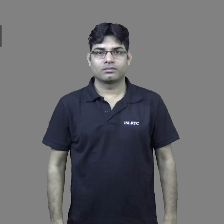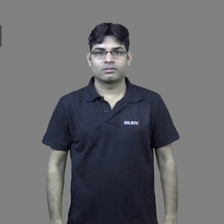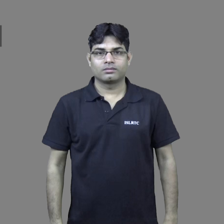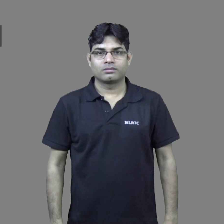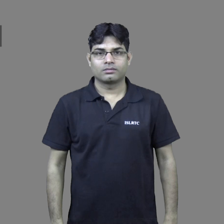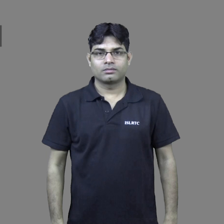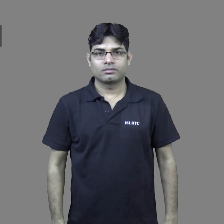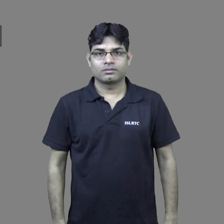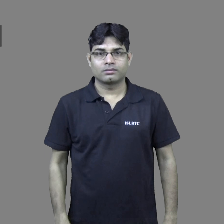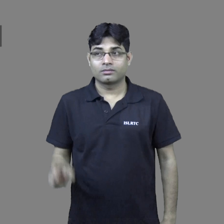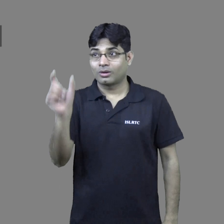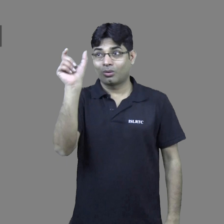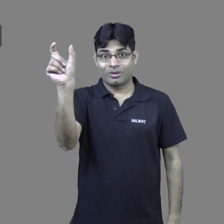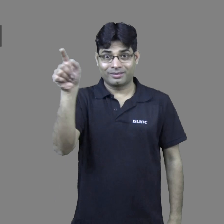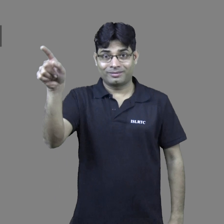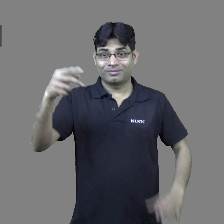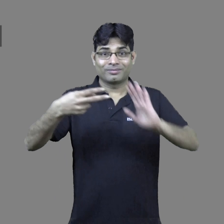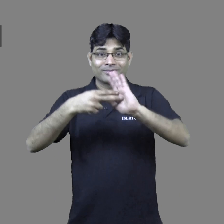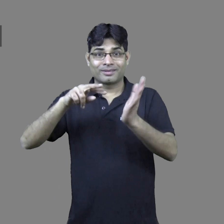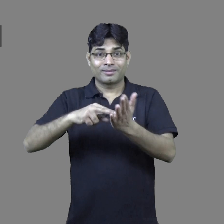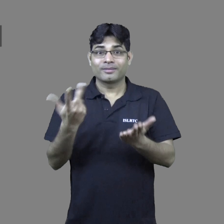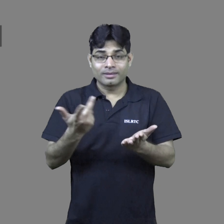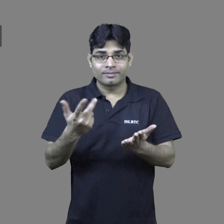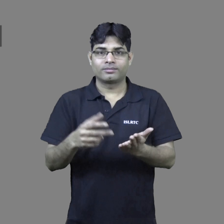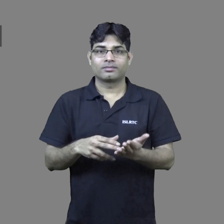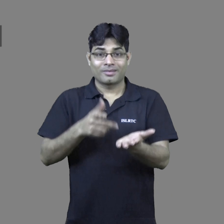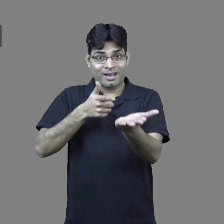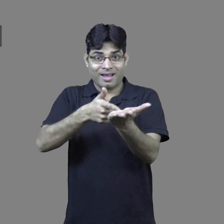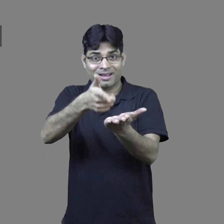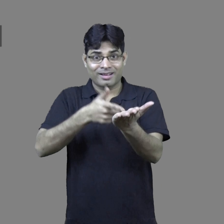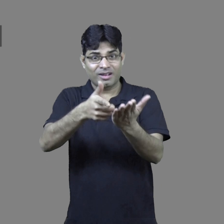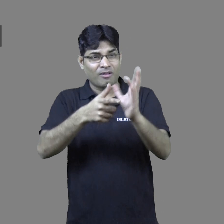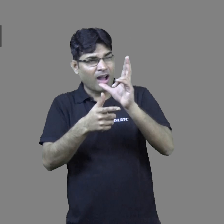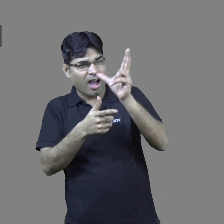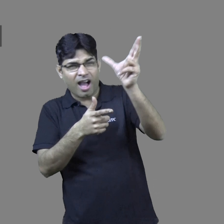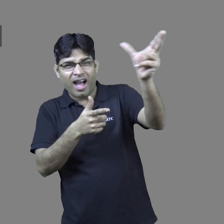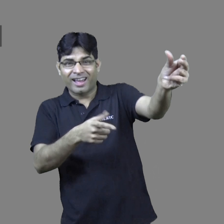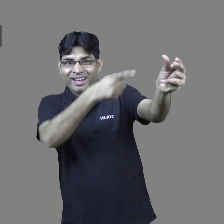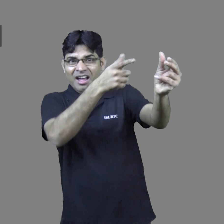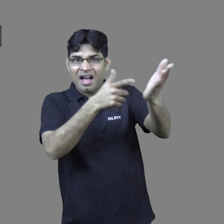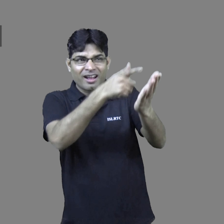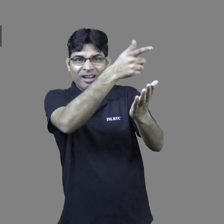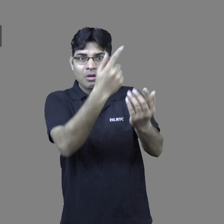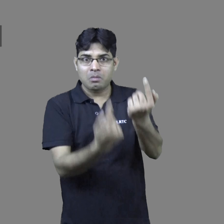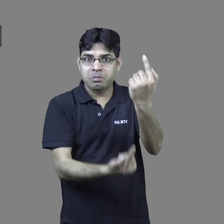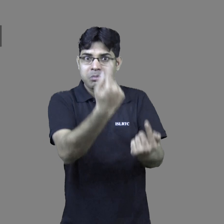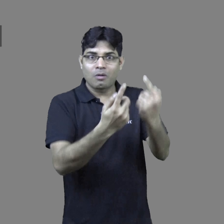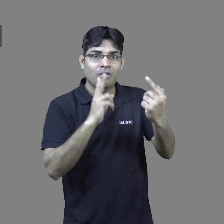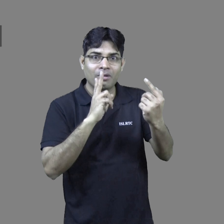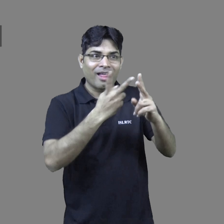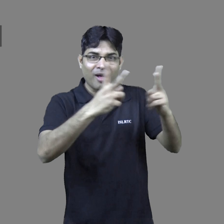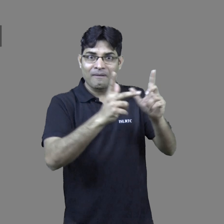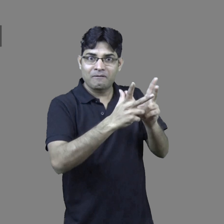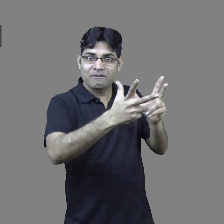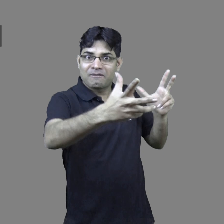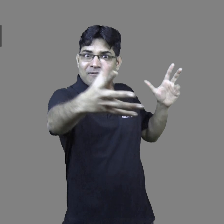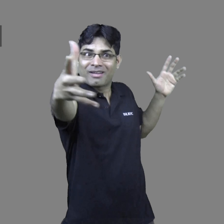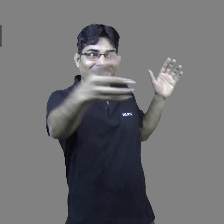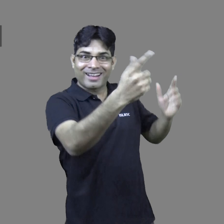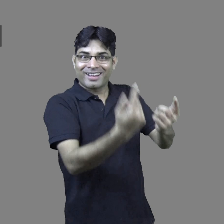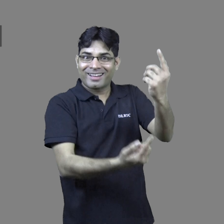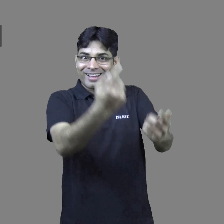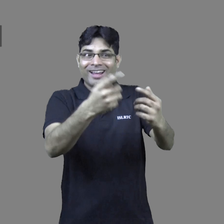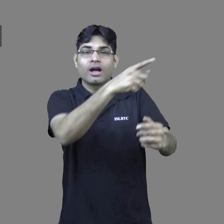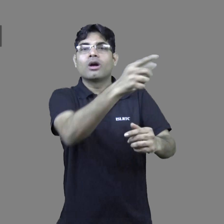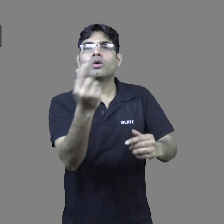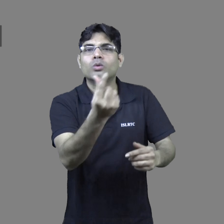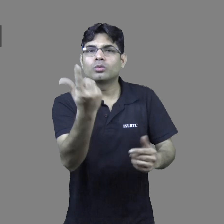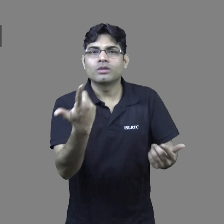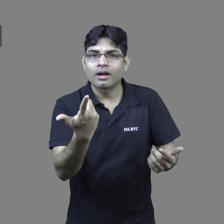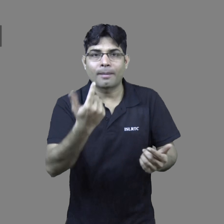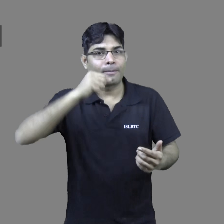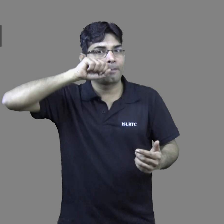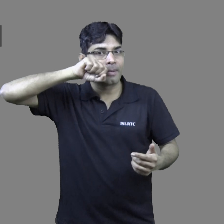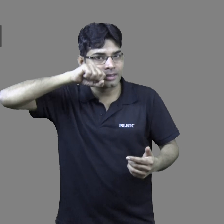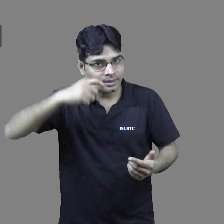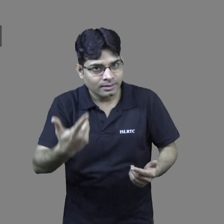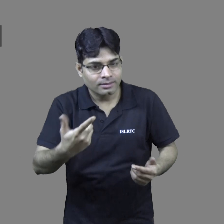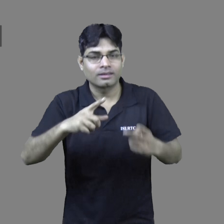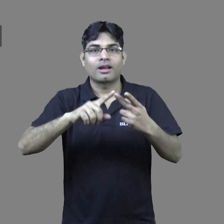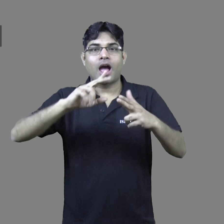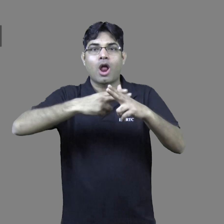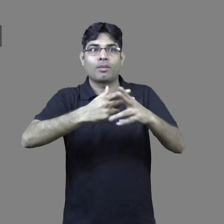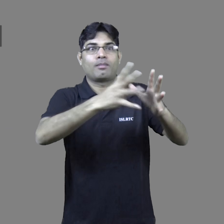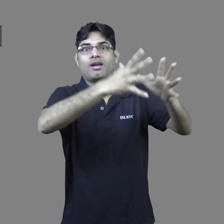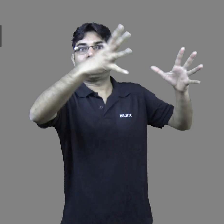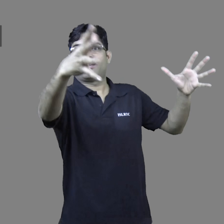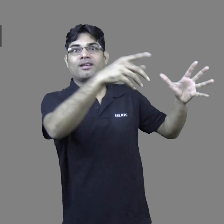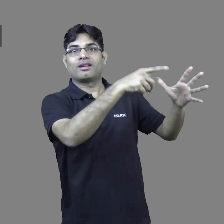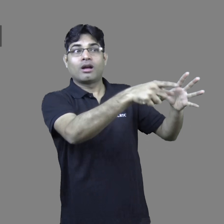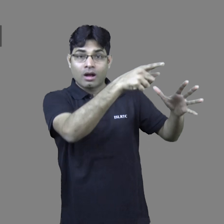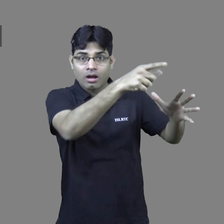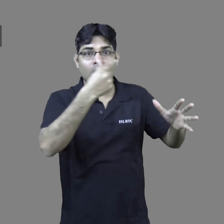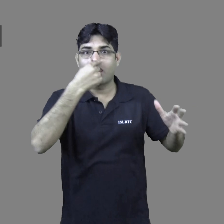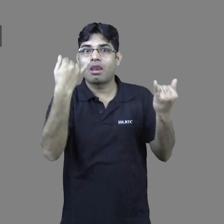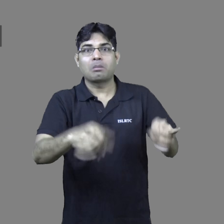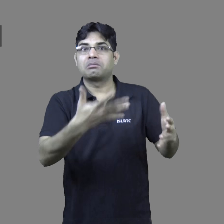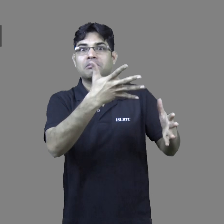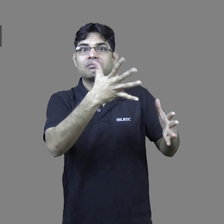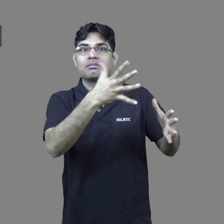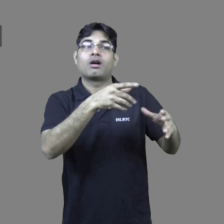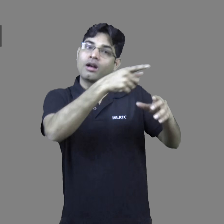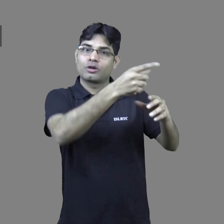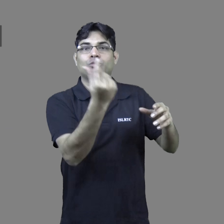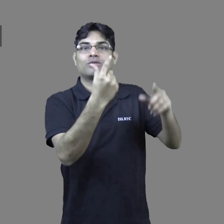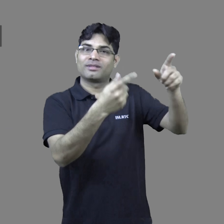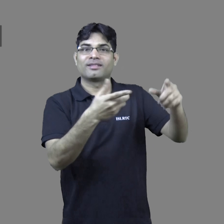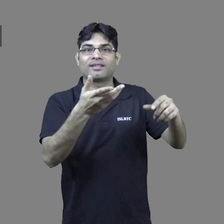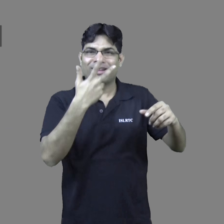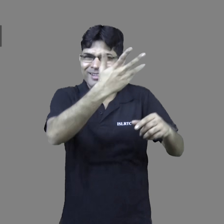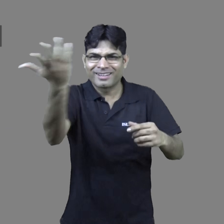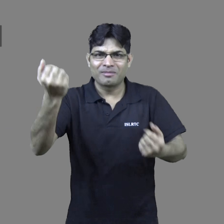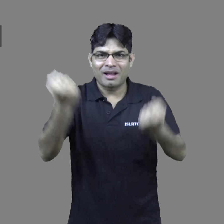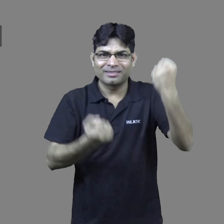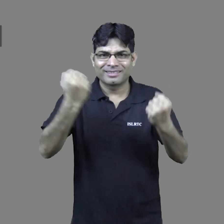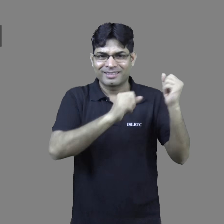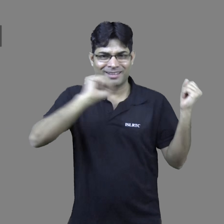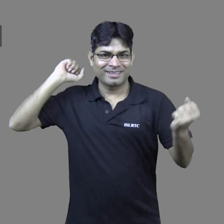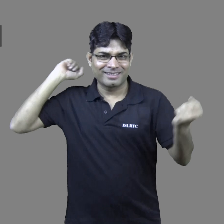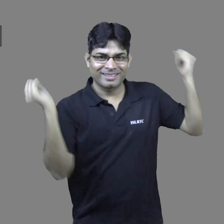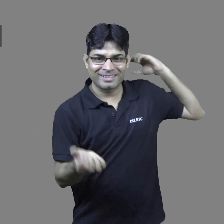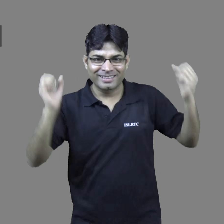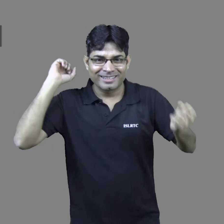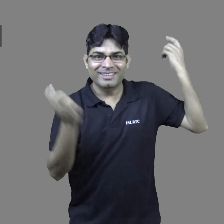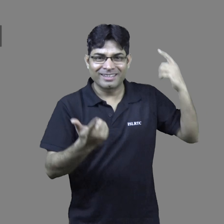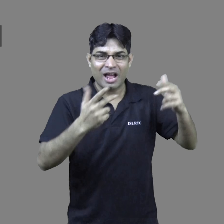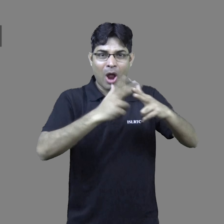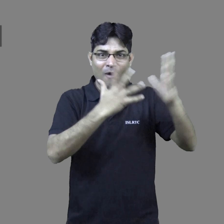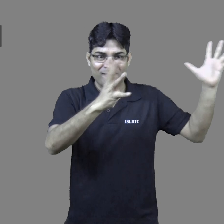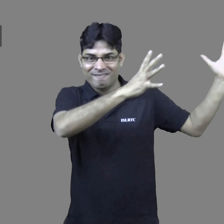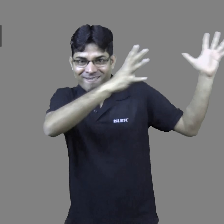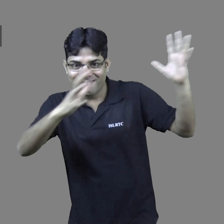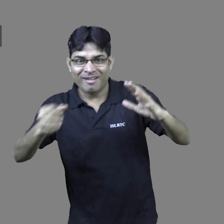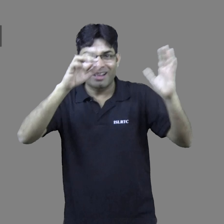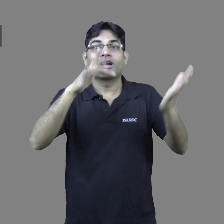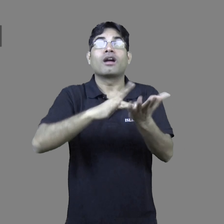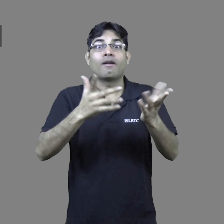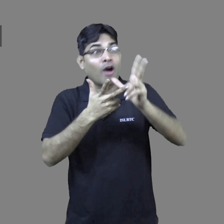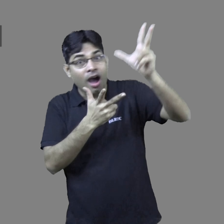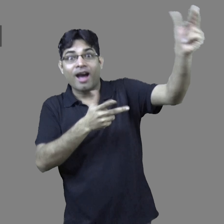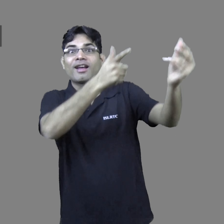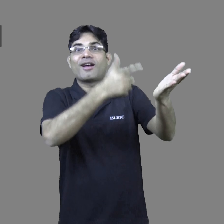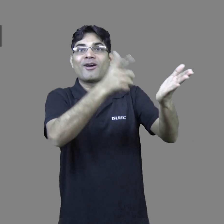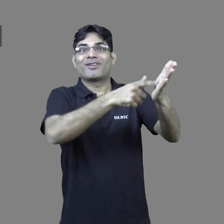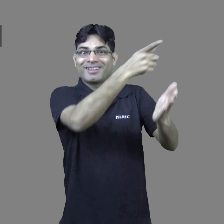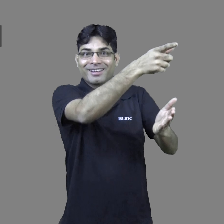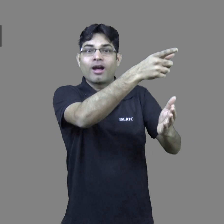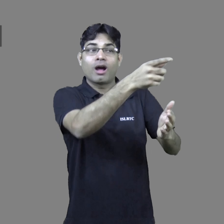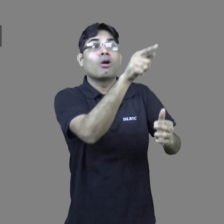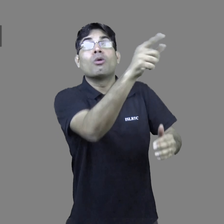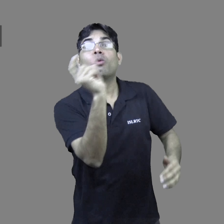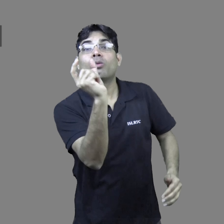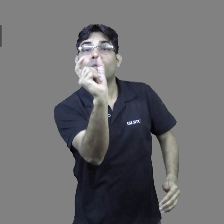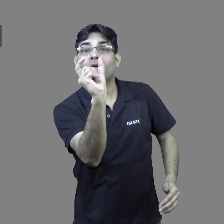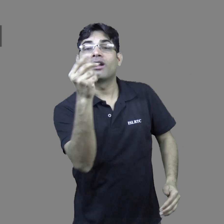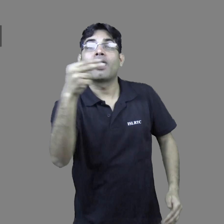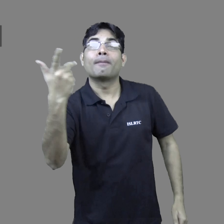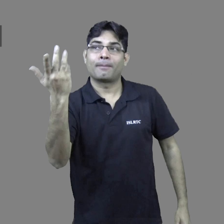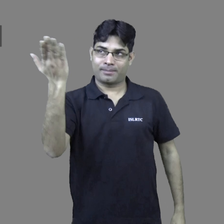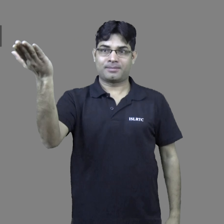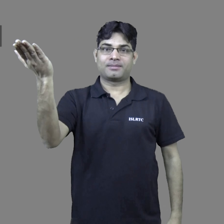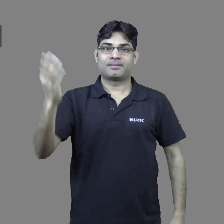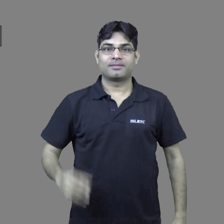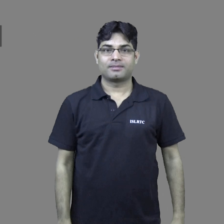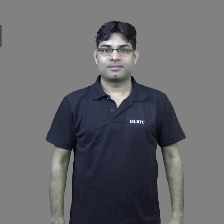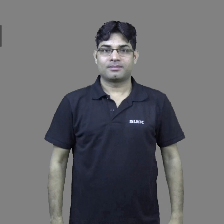Truck Gardening